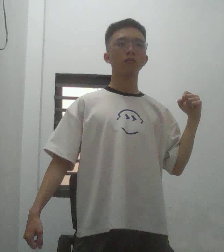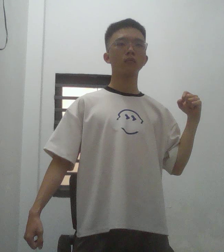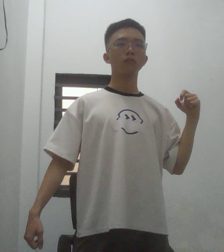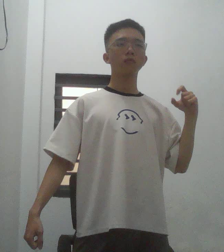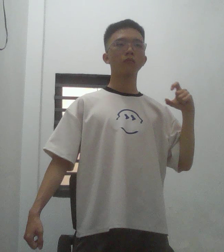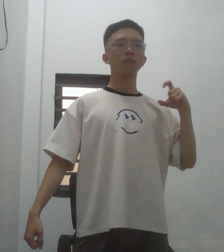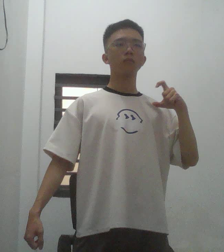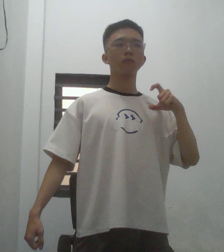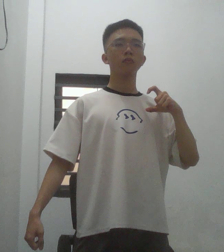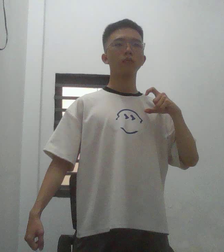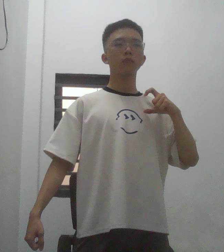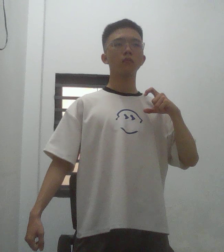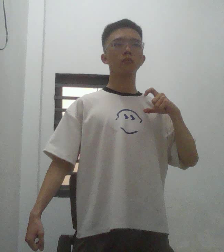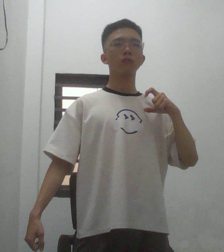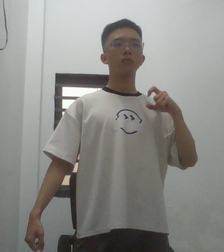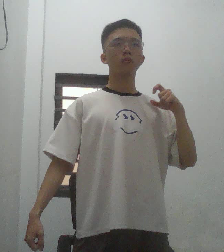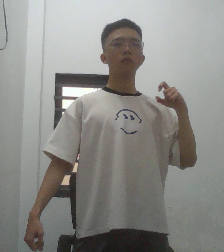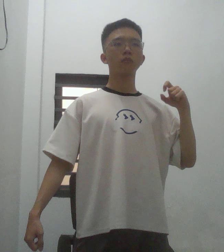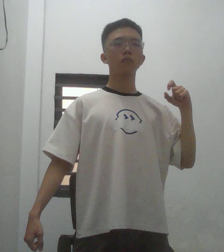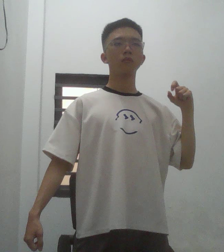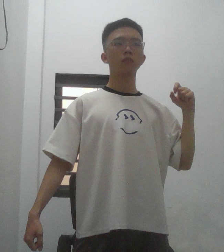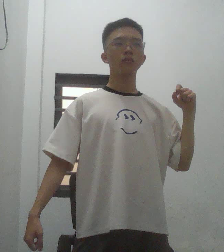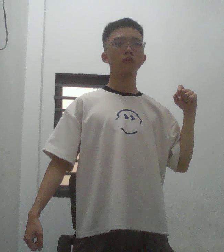giau co